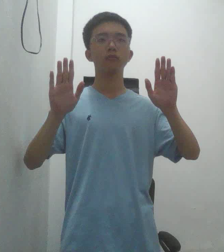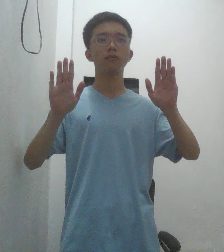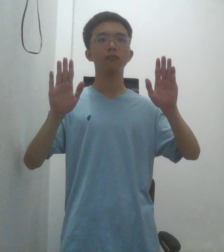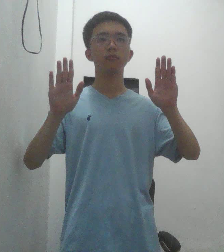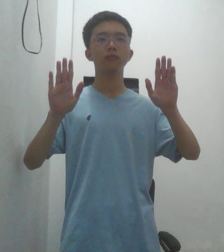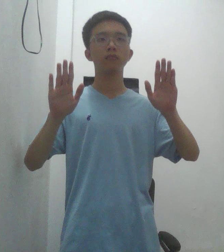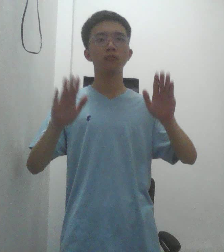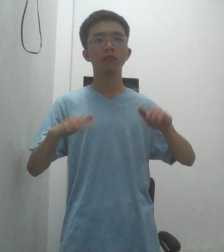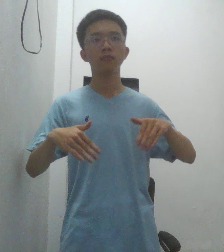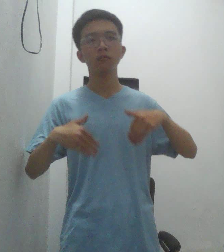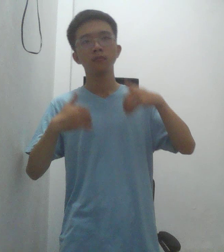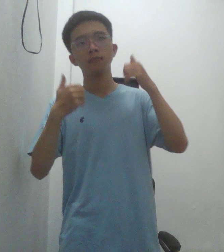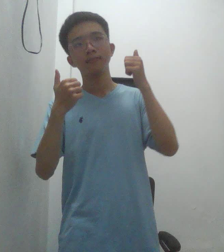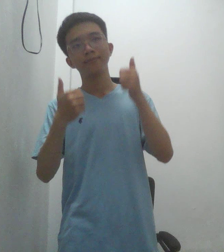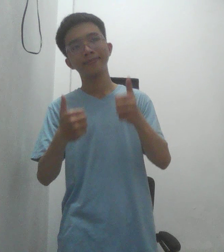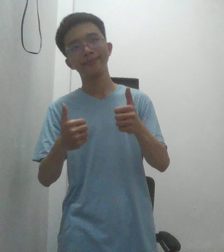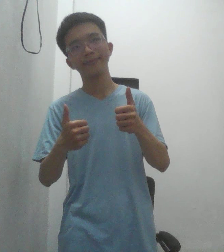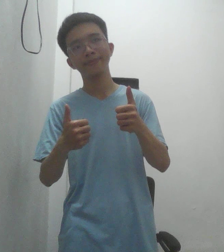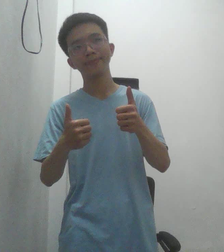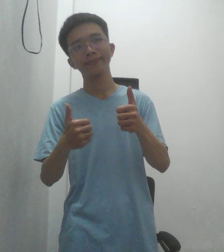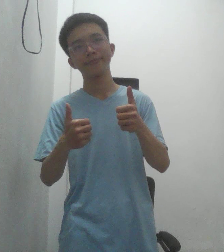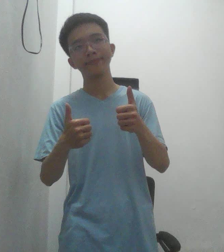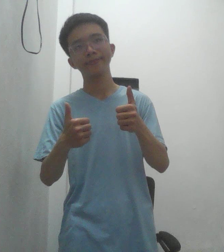tuyet voi